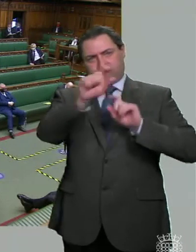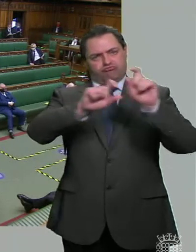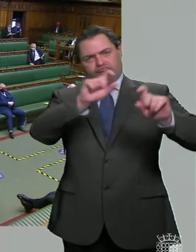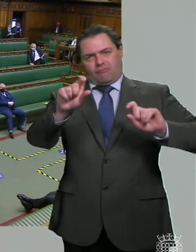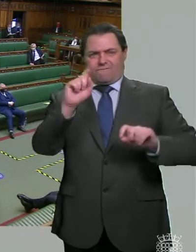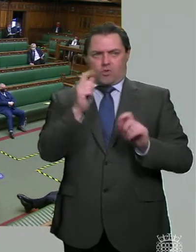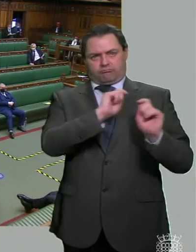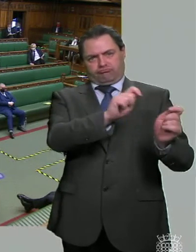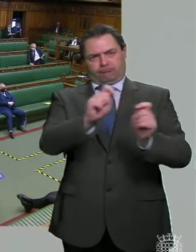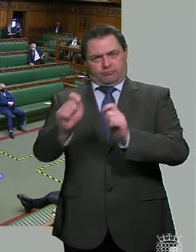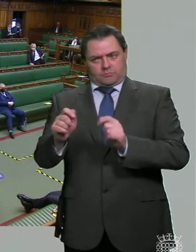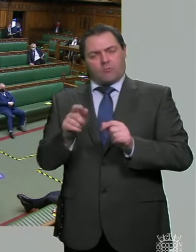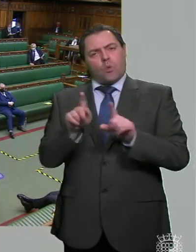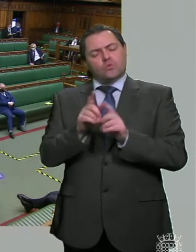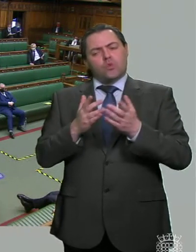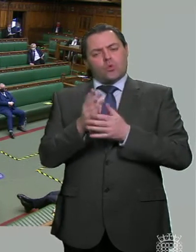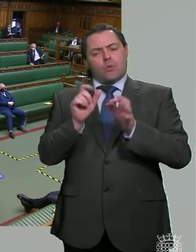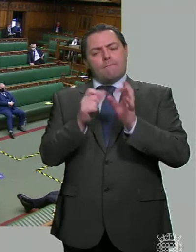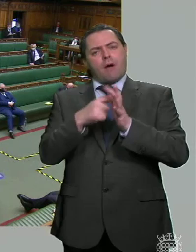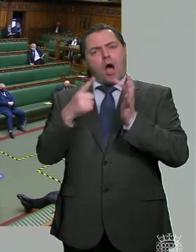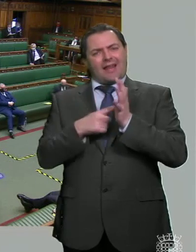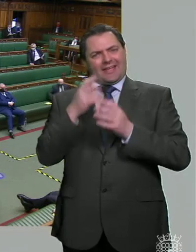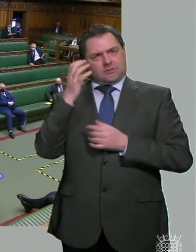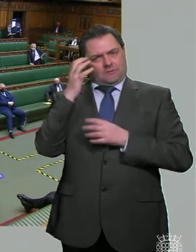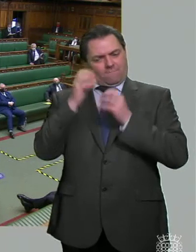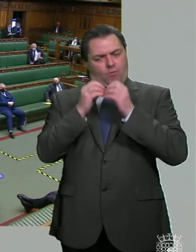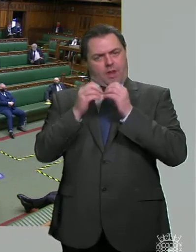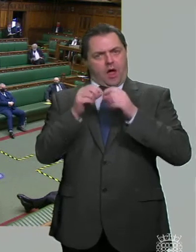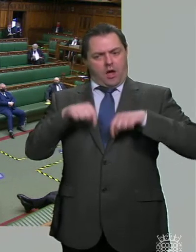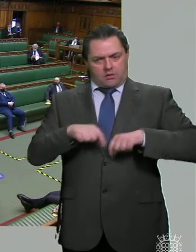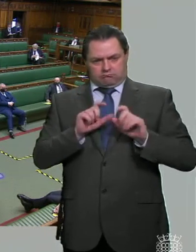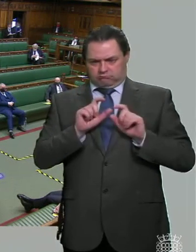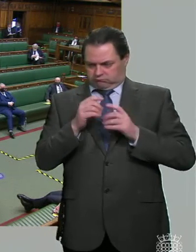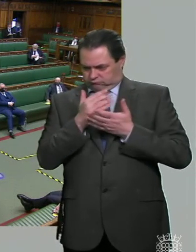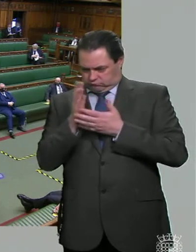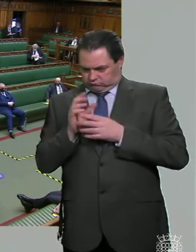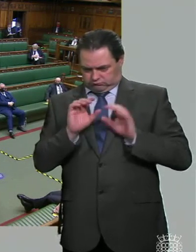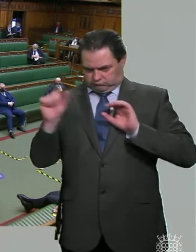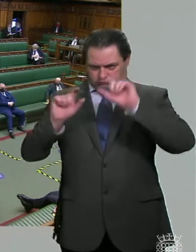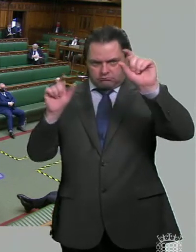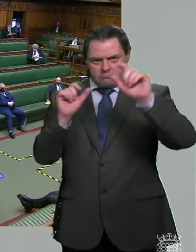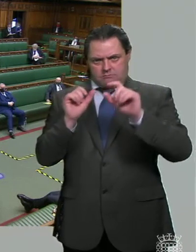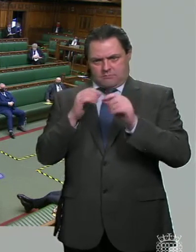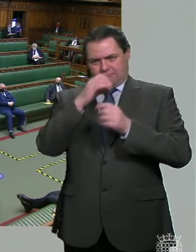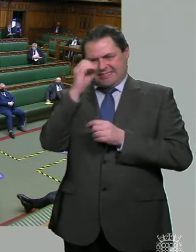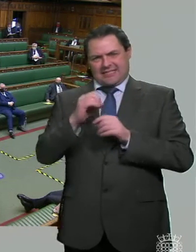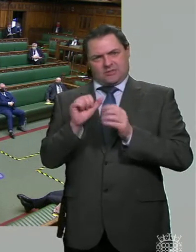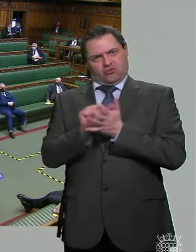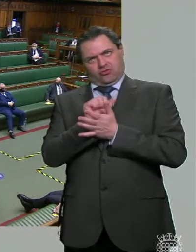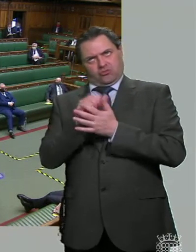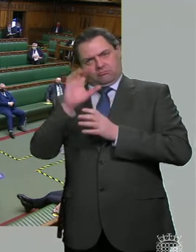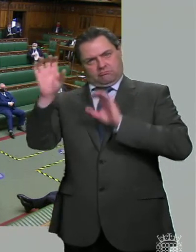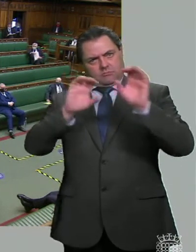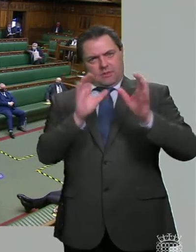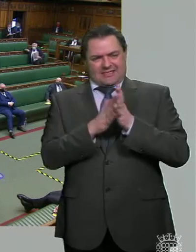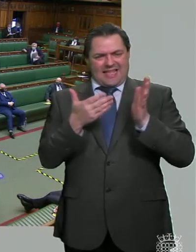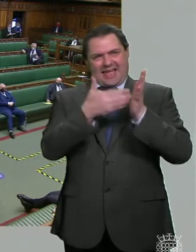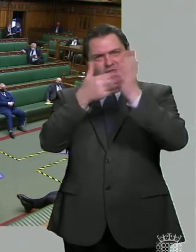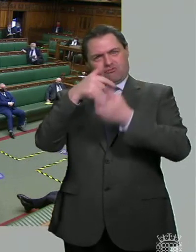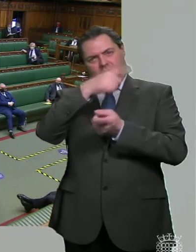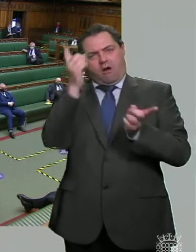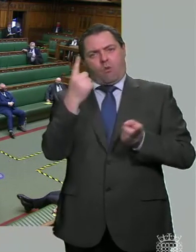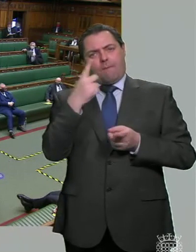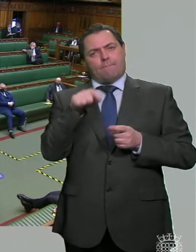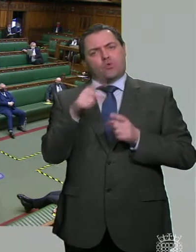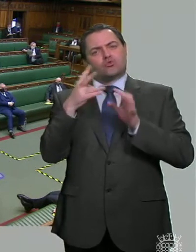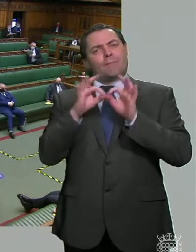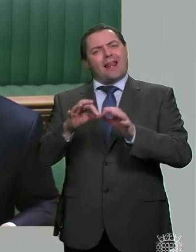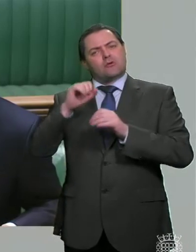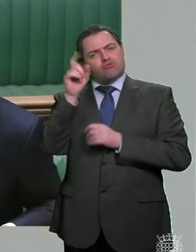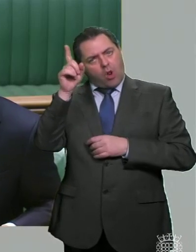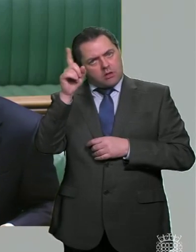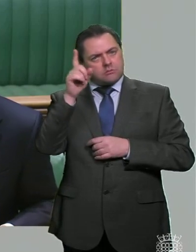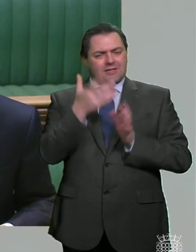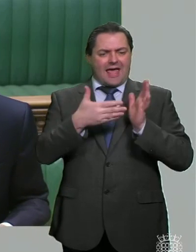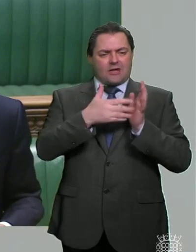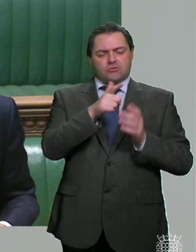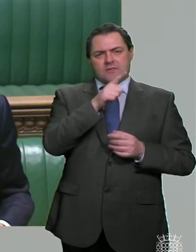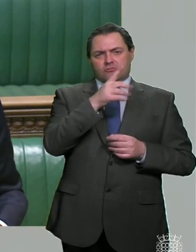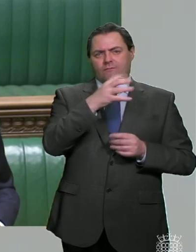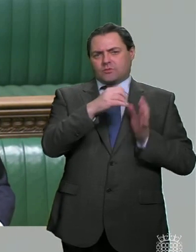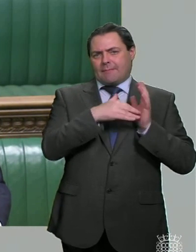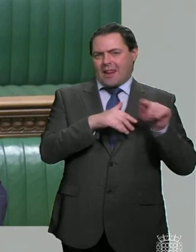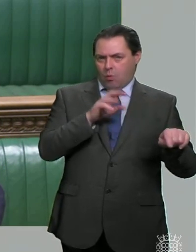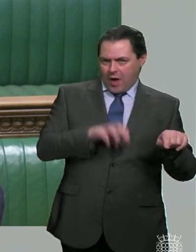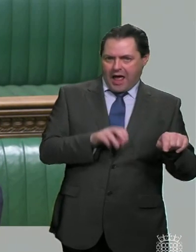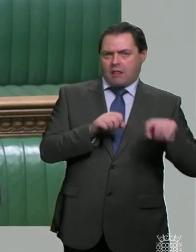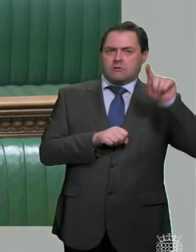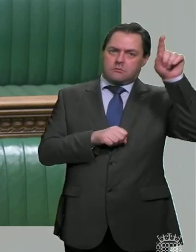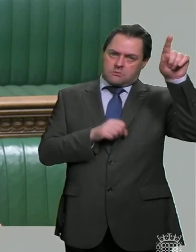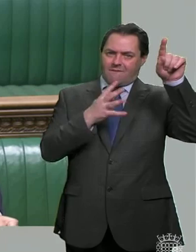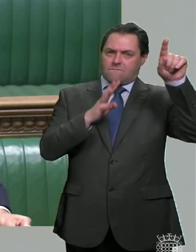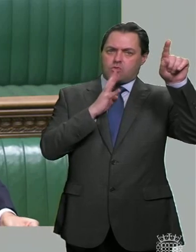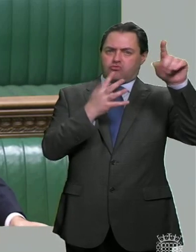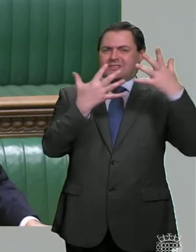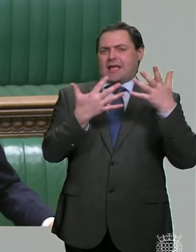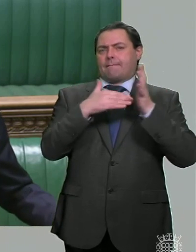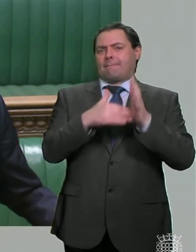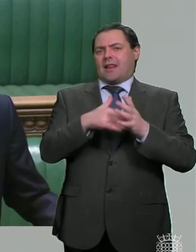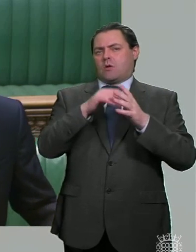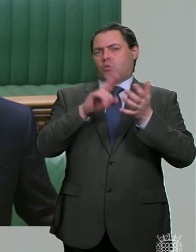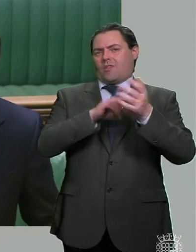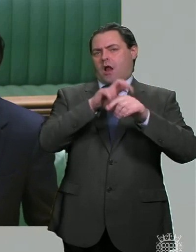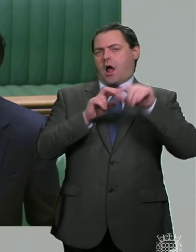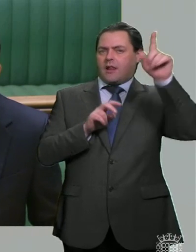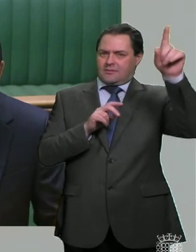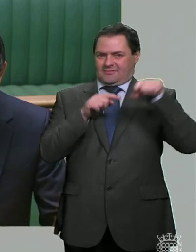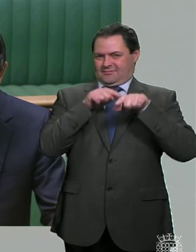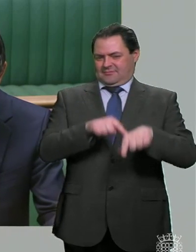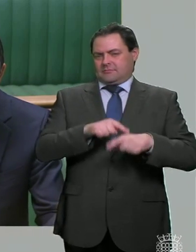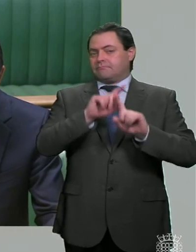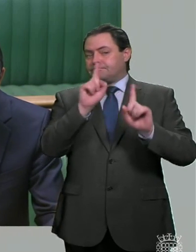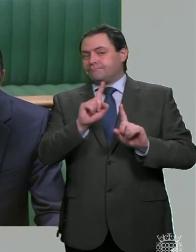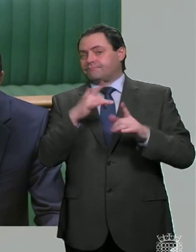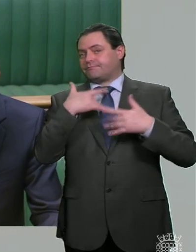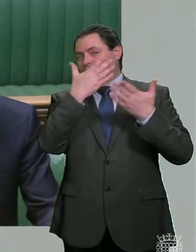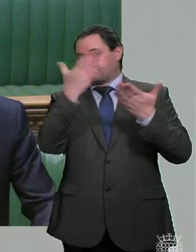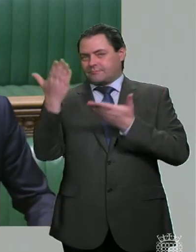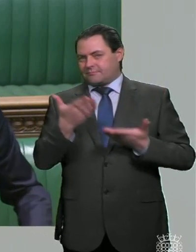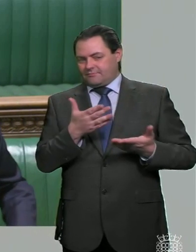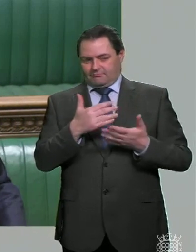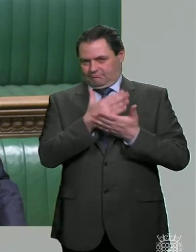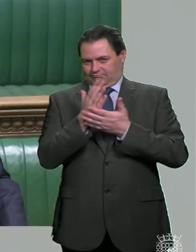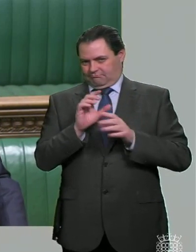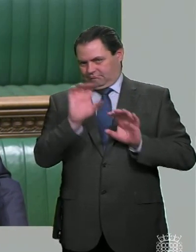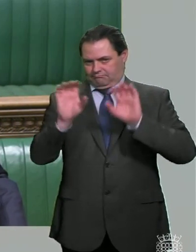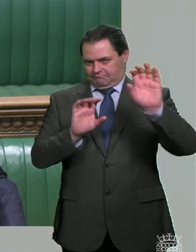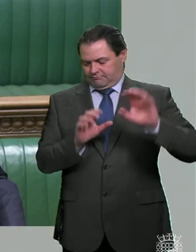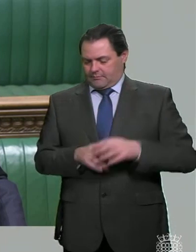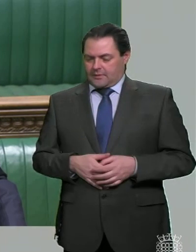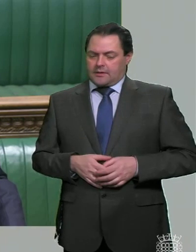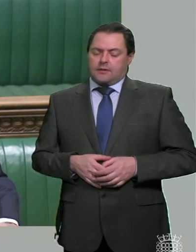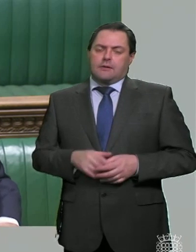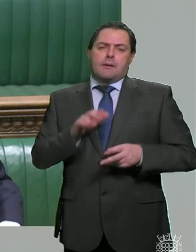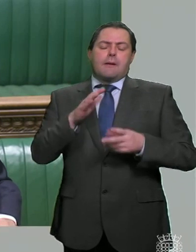Through the Barnett formula, the decisions I am taking in this Budget also increase the funding for the devolved Administrations by £1.2 billion in Scotland, £740 million in Wales, and £410 million for the Northern Ireland Executive.